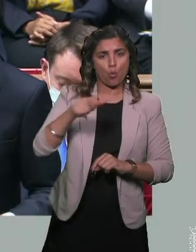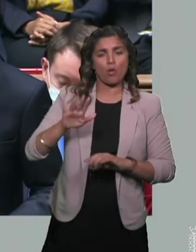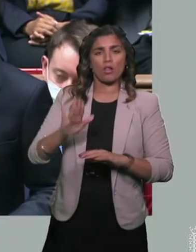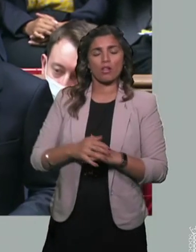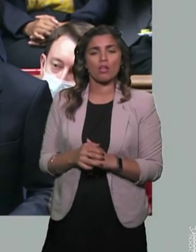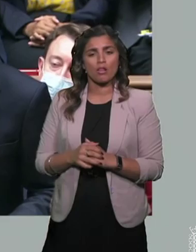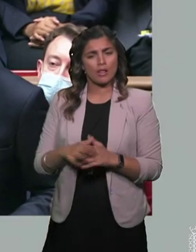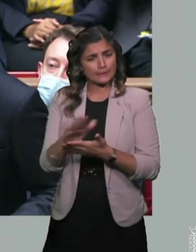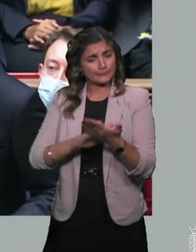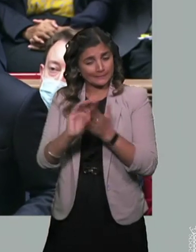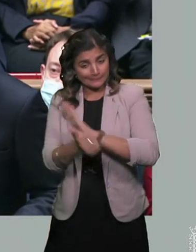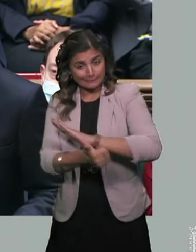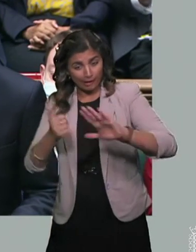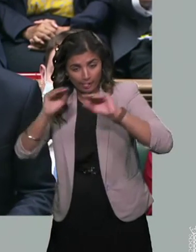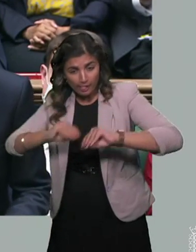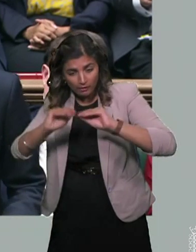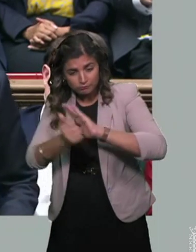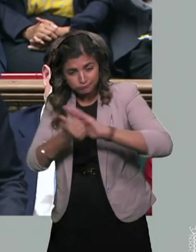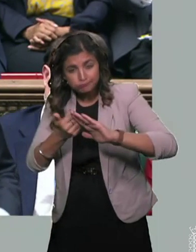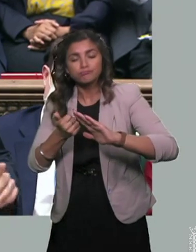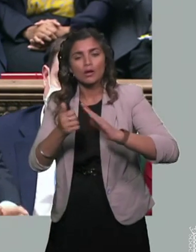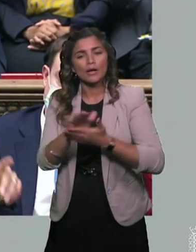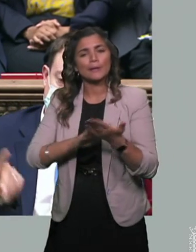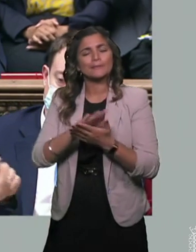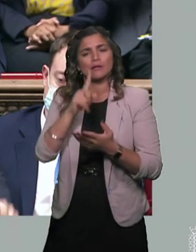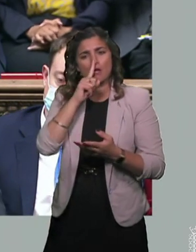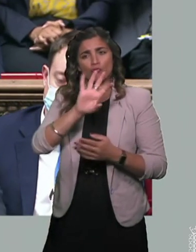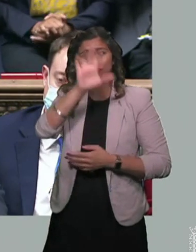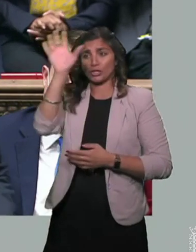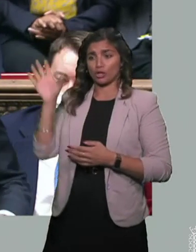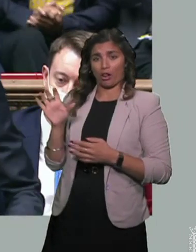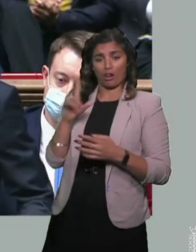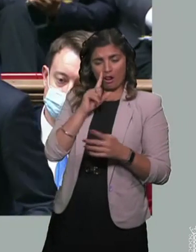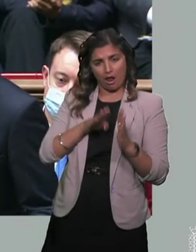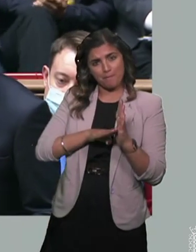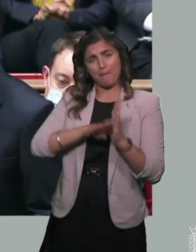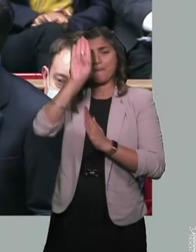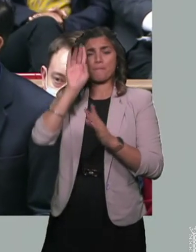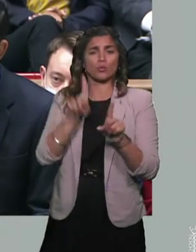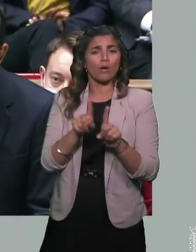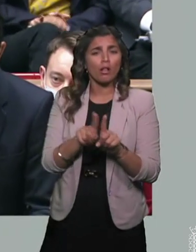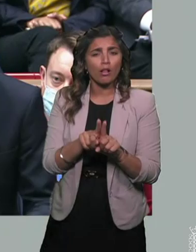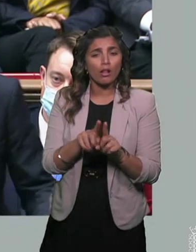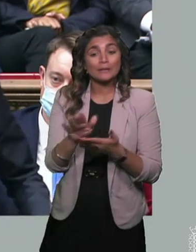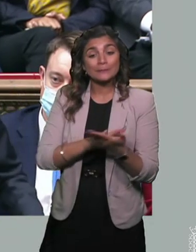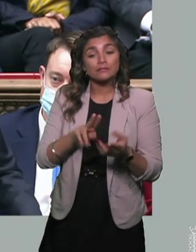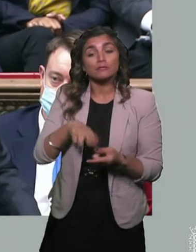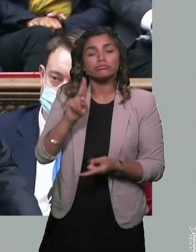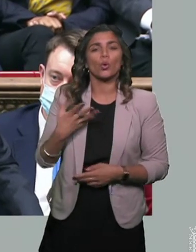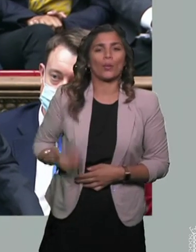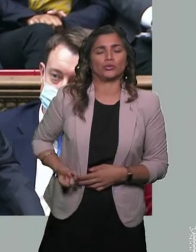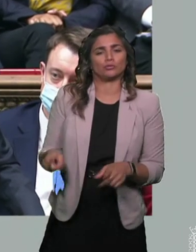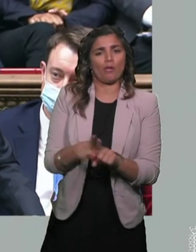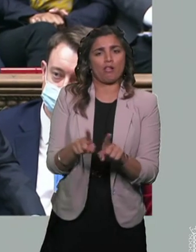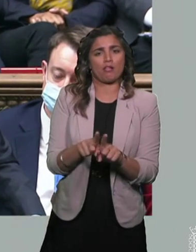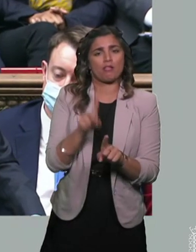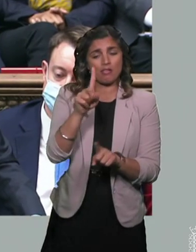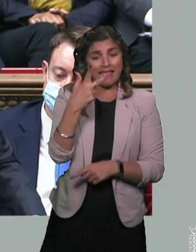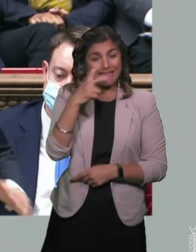Higher skills lead to higher regional productivity and higher productivity leads to higher wages.